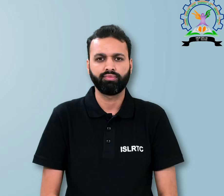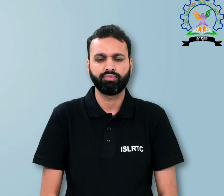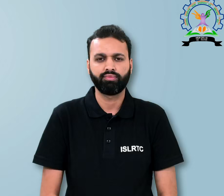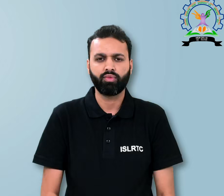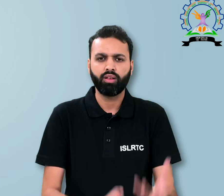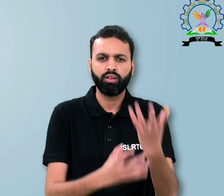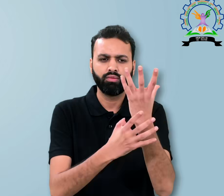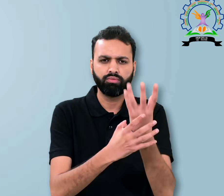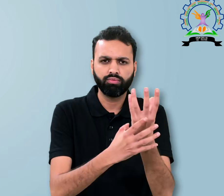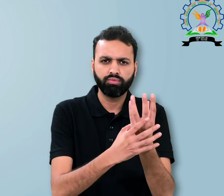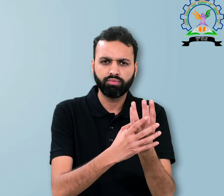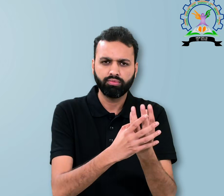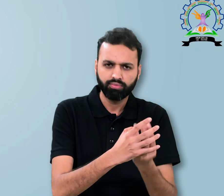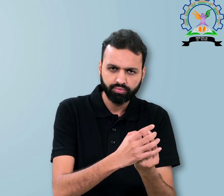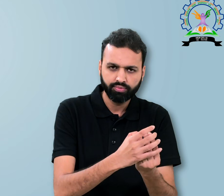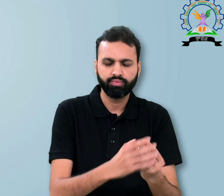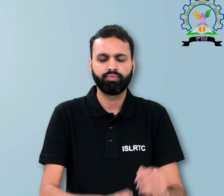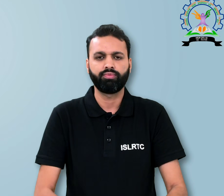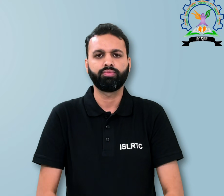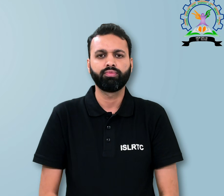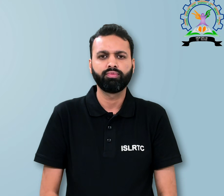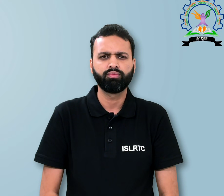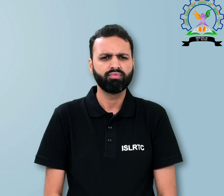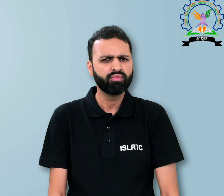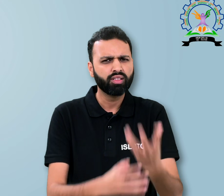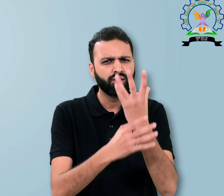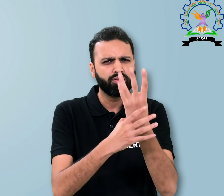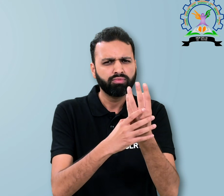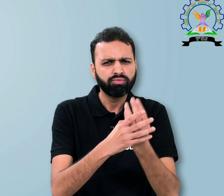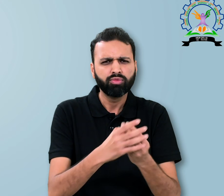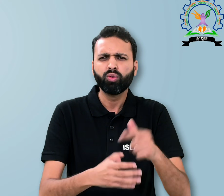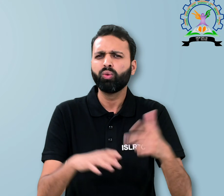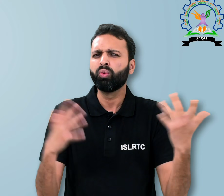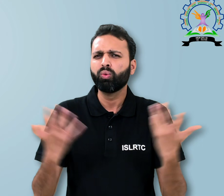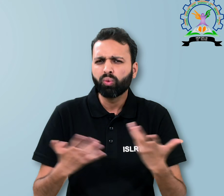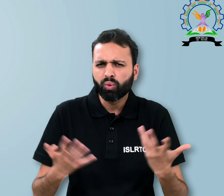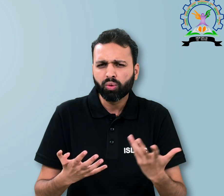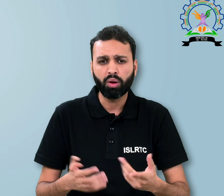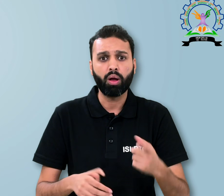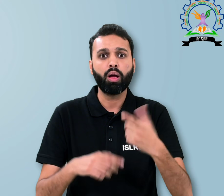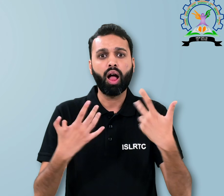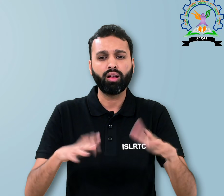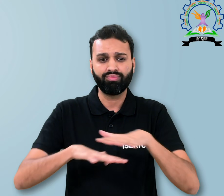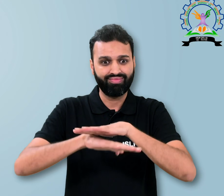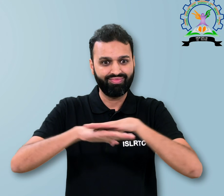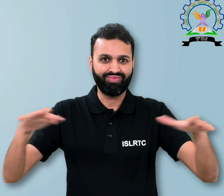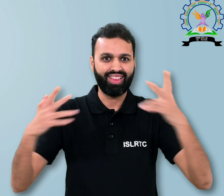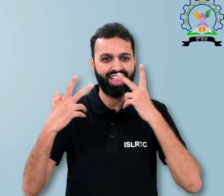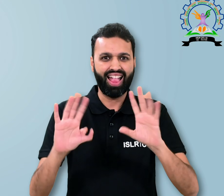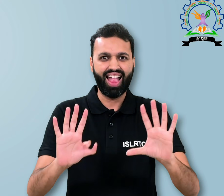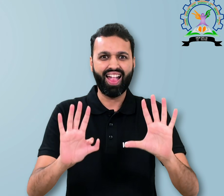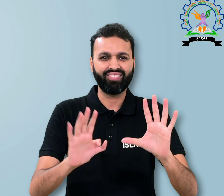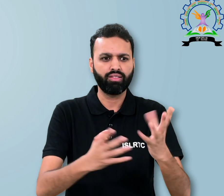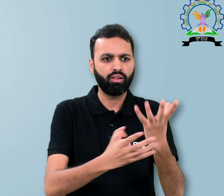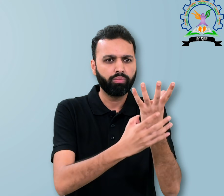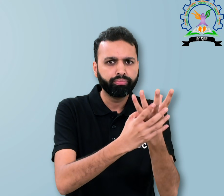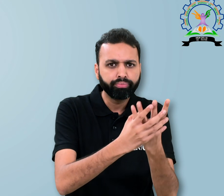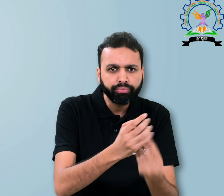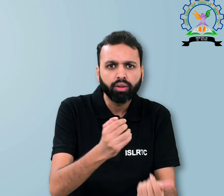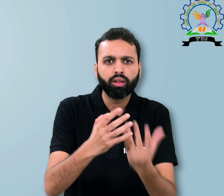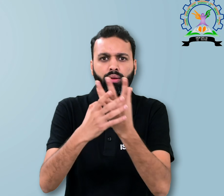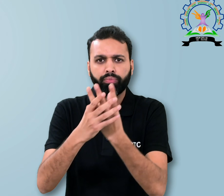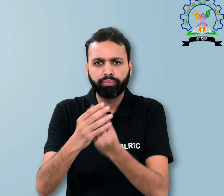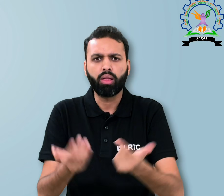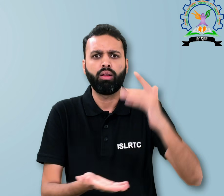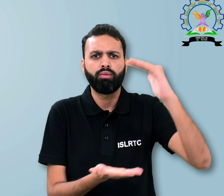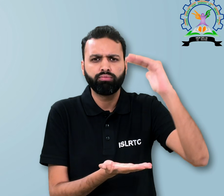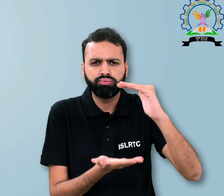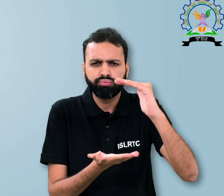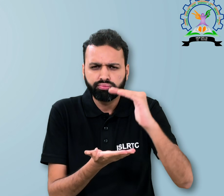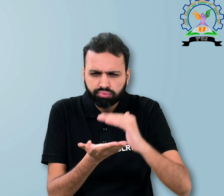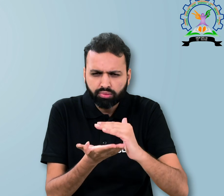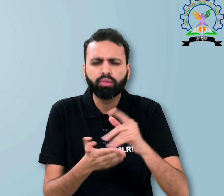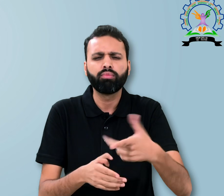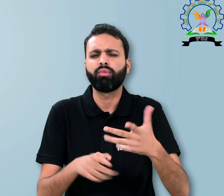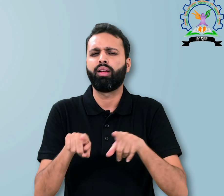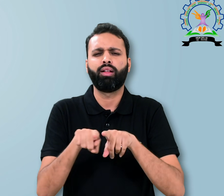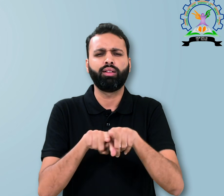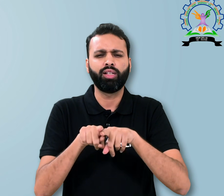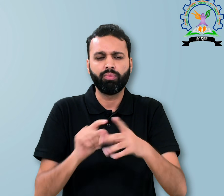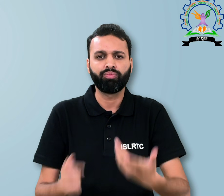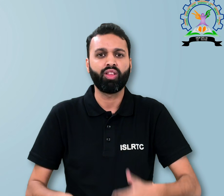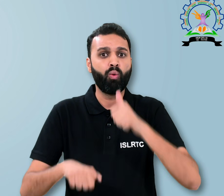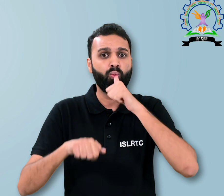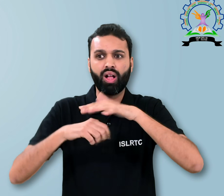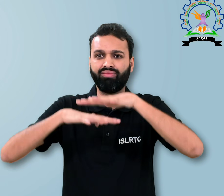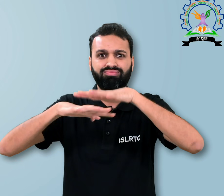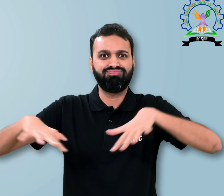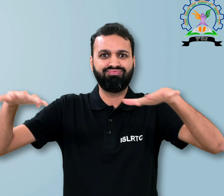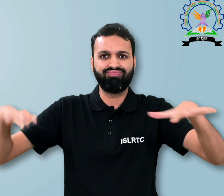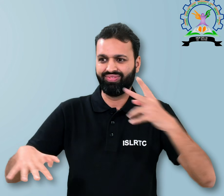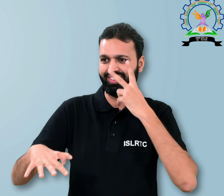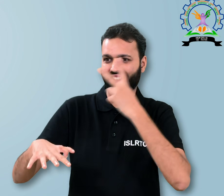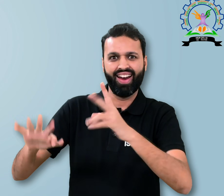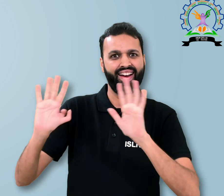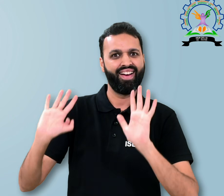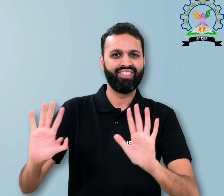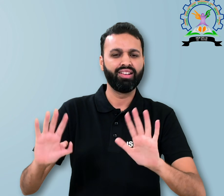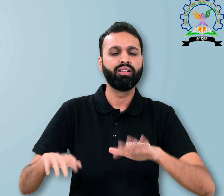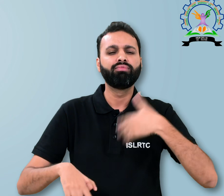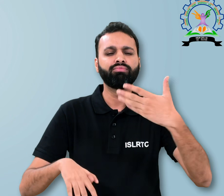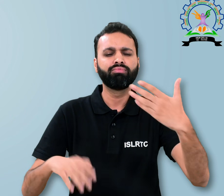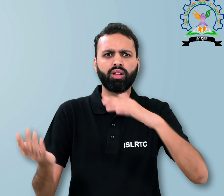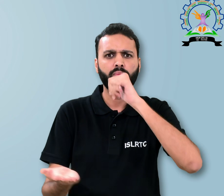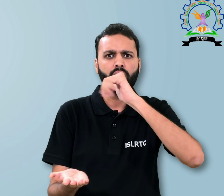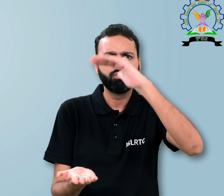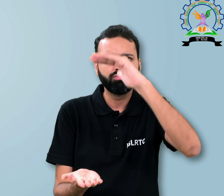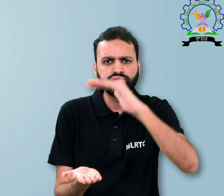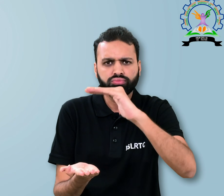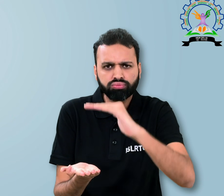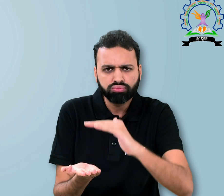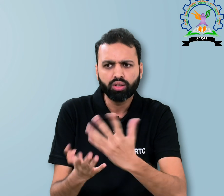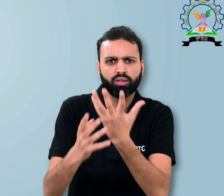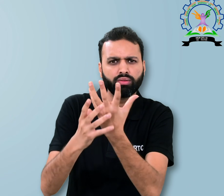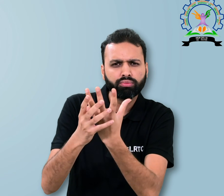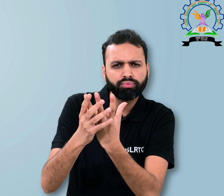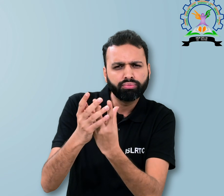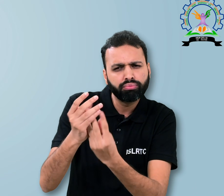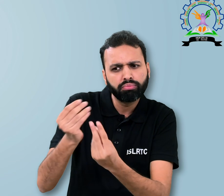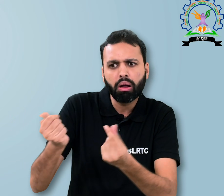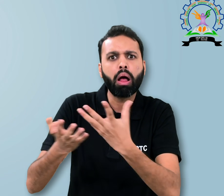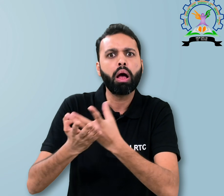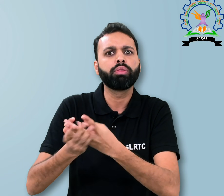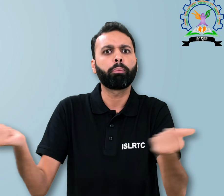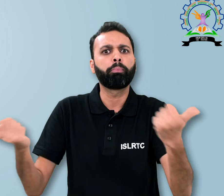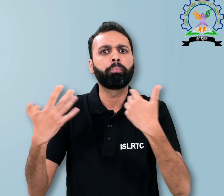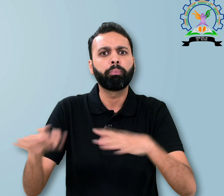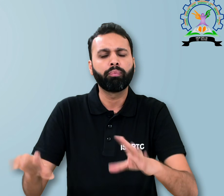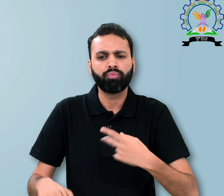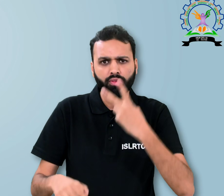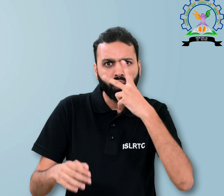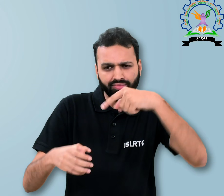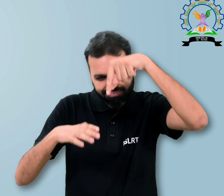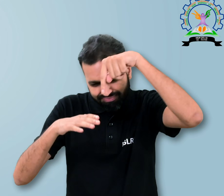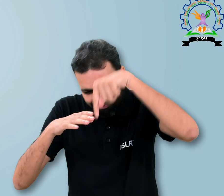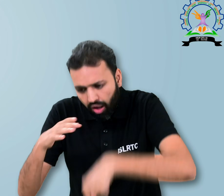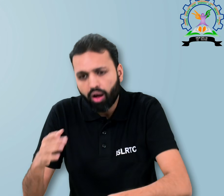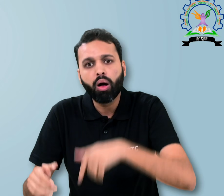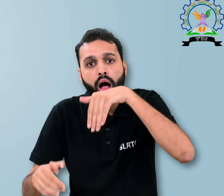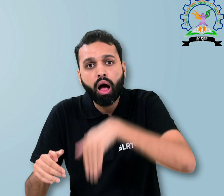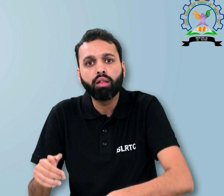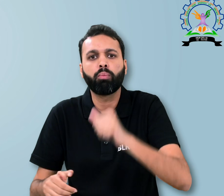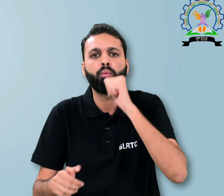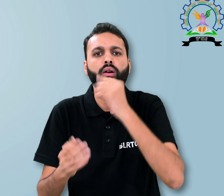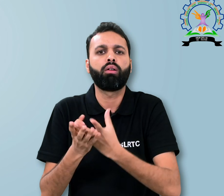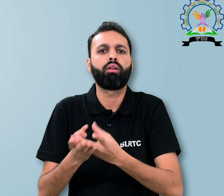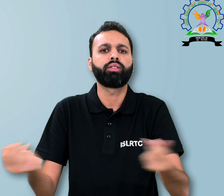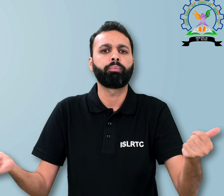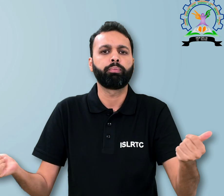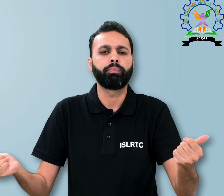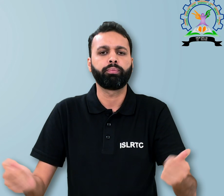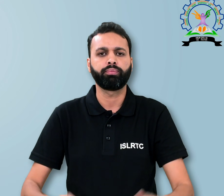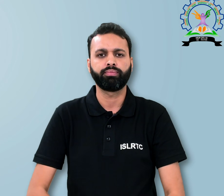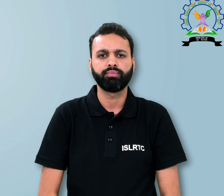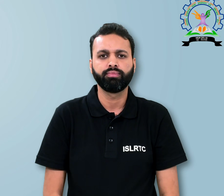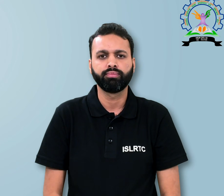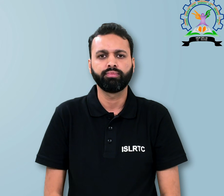Depletion Depletion means reduction or lowering the amount of something. For example: depletion of water table means reduction in water table or lowering of water table.